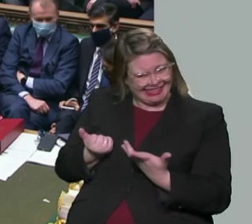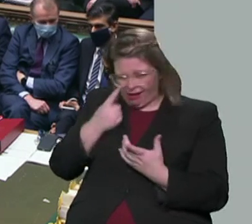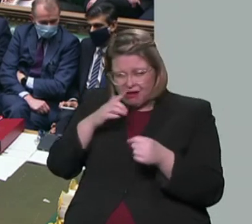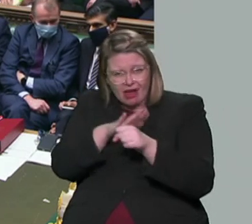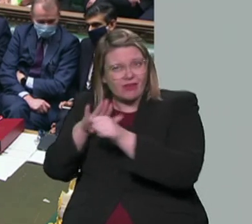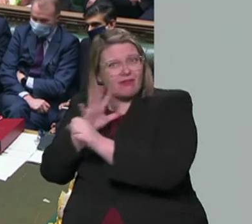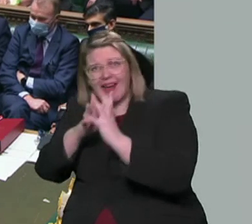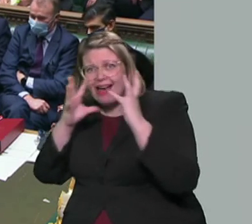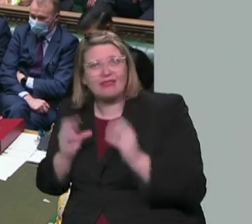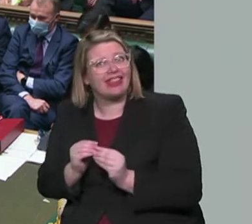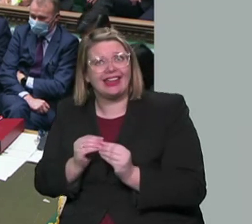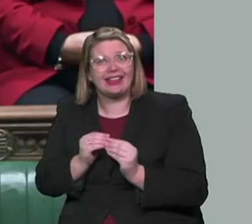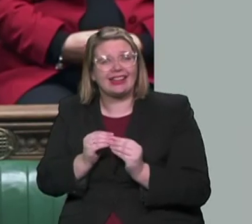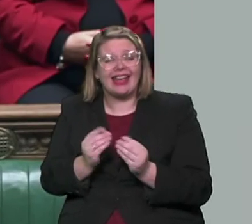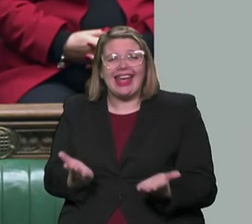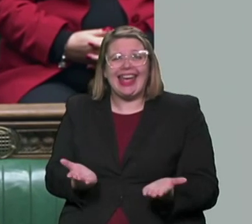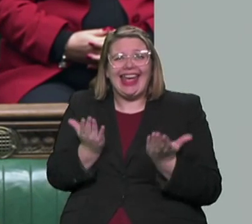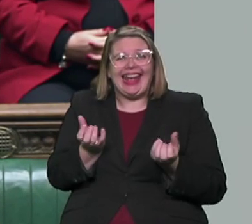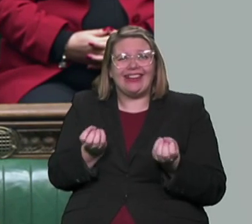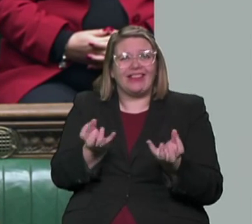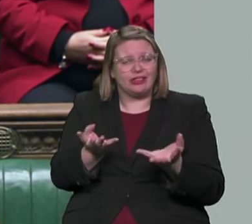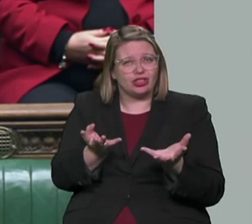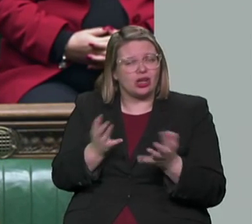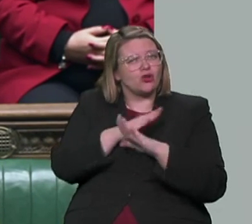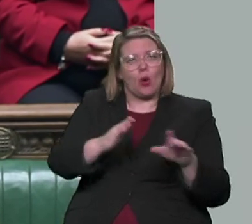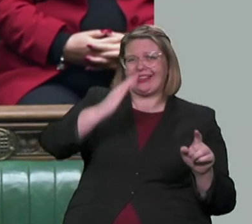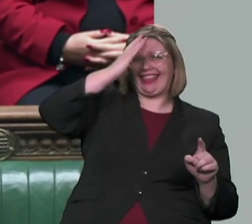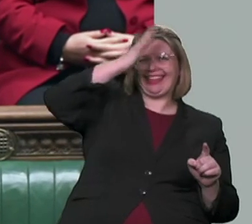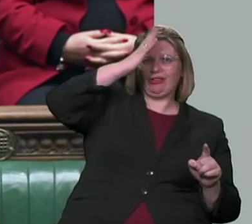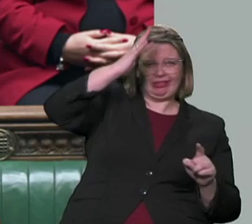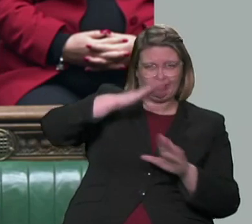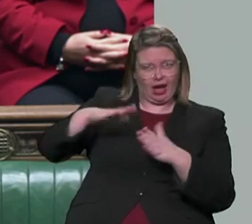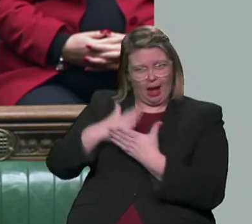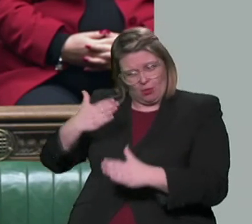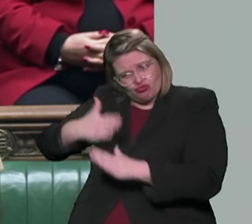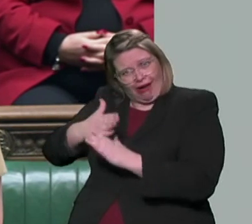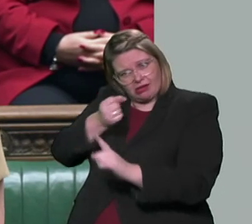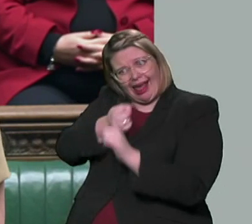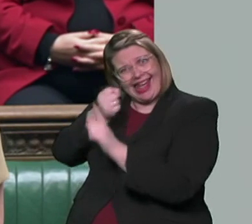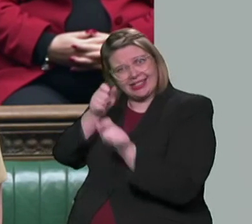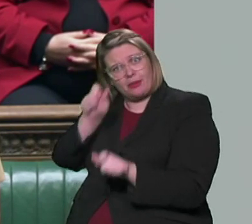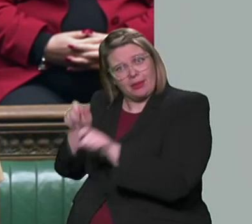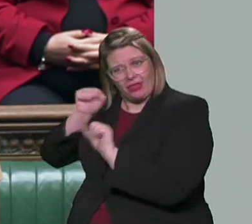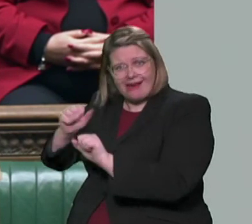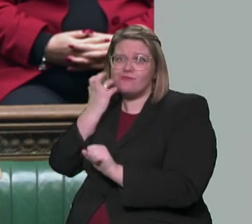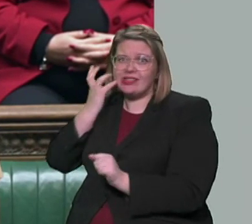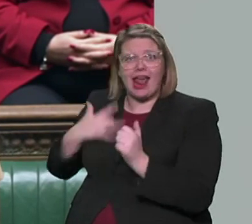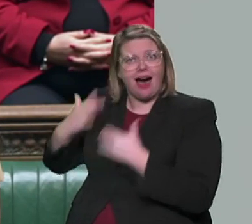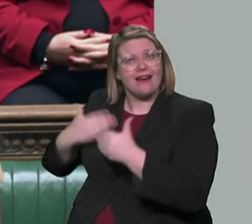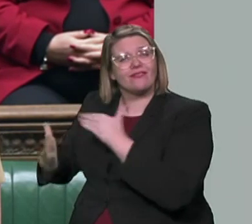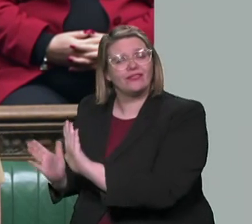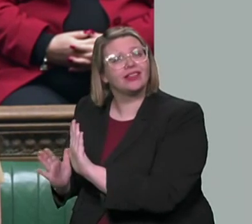Inflation is not an economic theory; it has serious consequences for people’s lives.